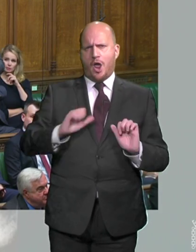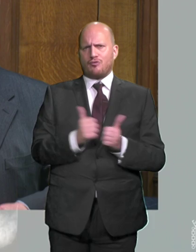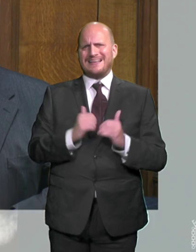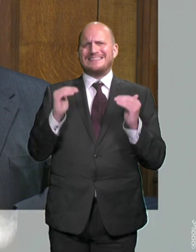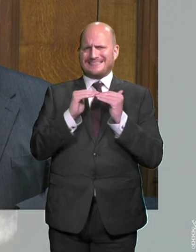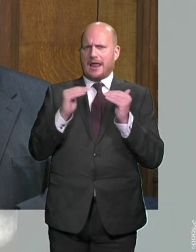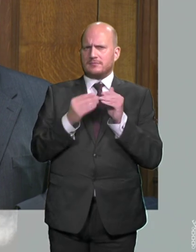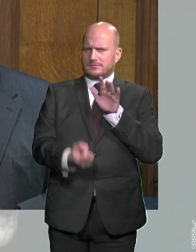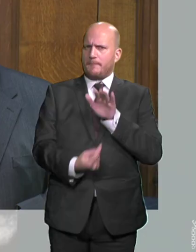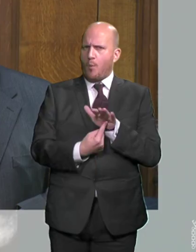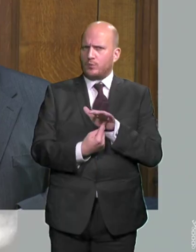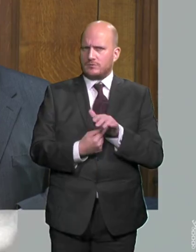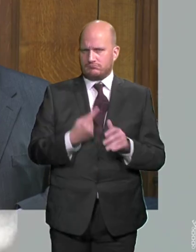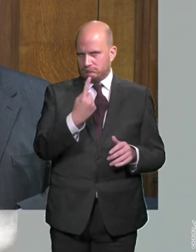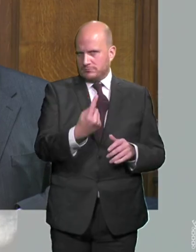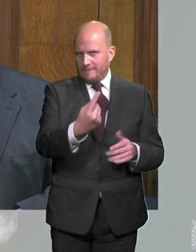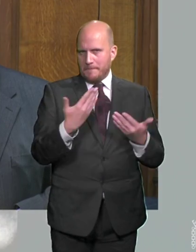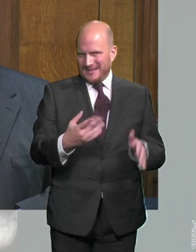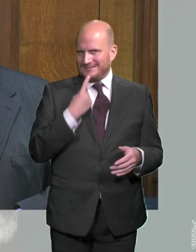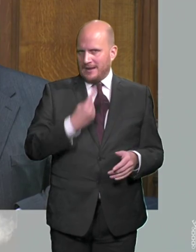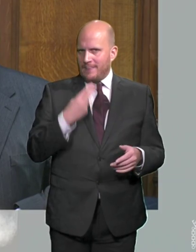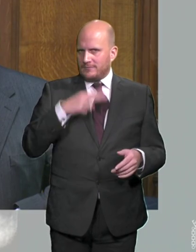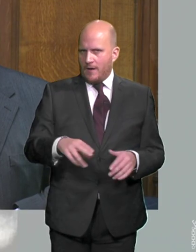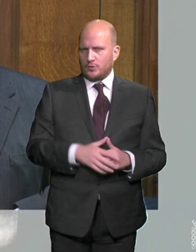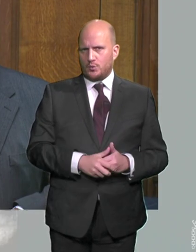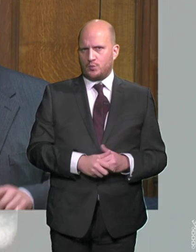He has said that from the Dispatch Box this afternoon.